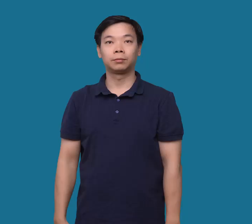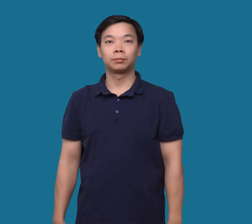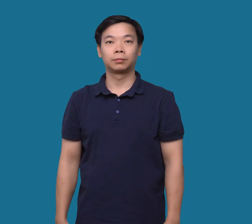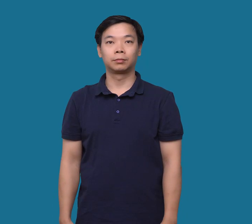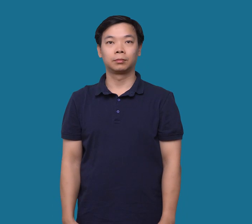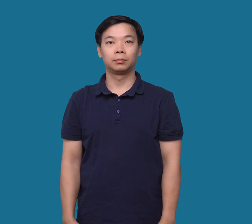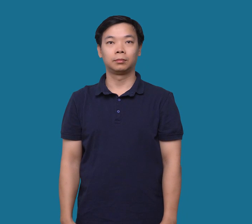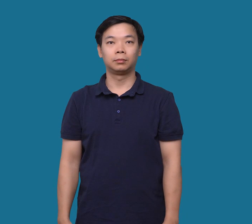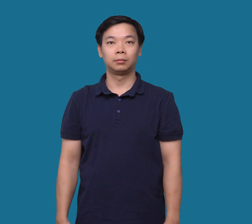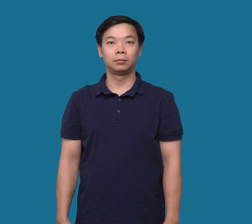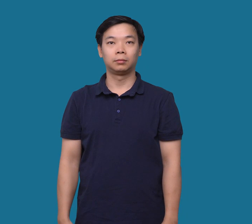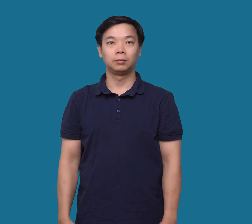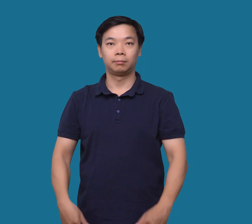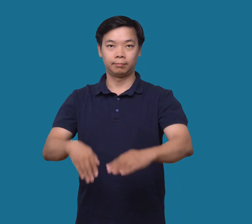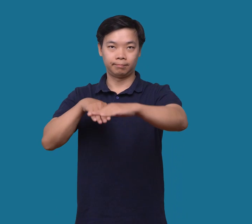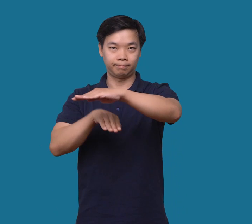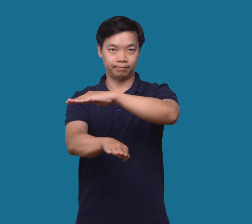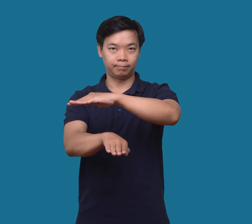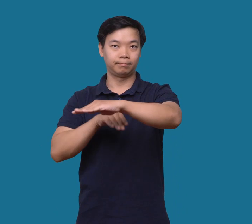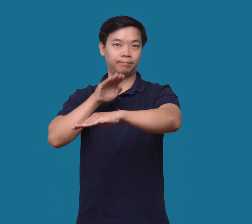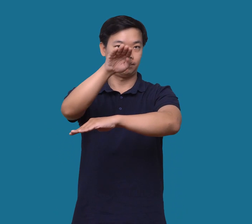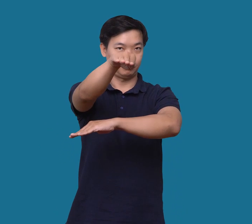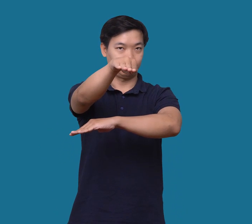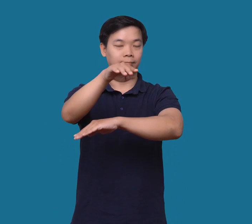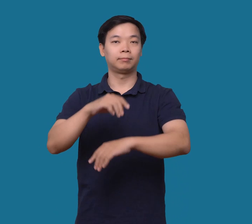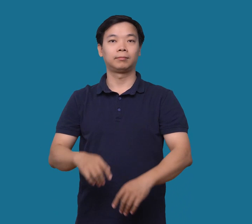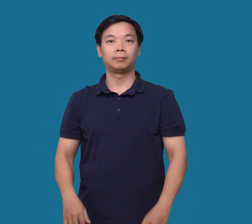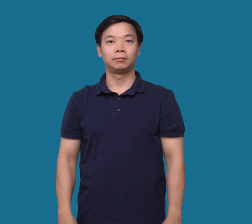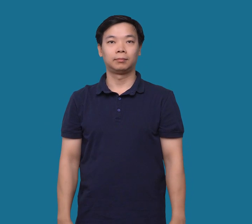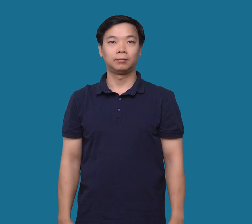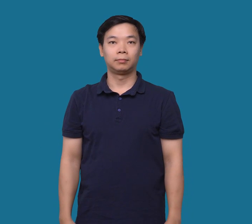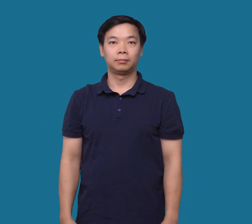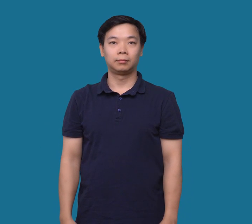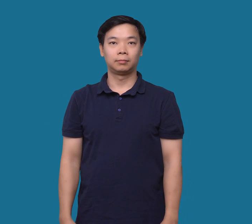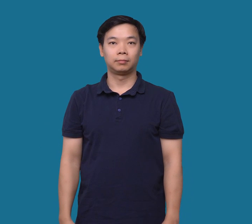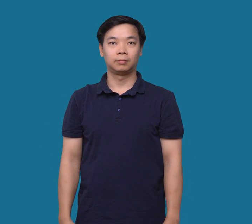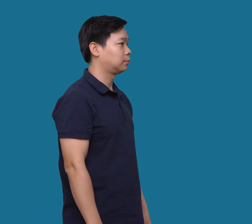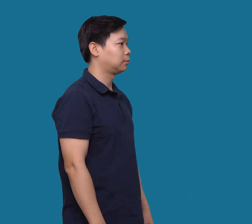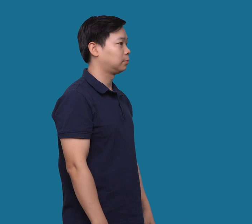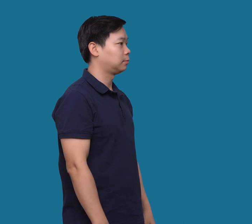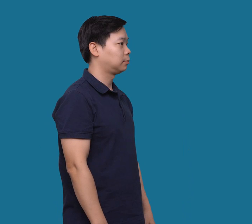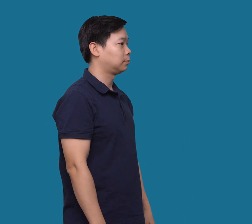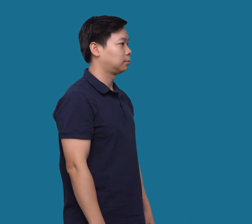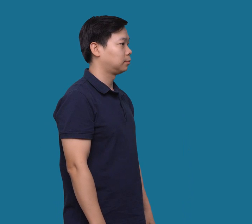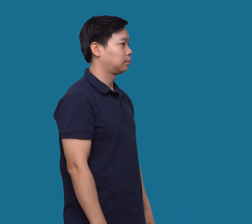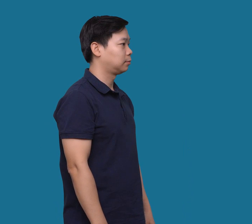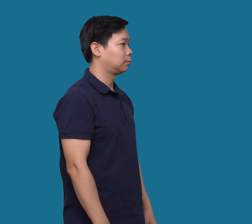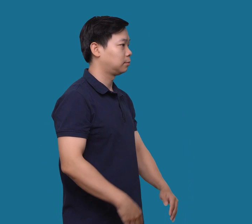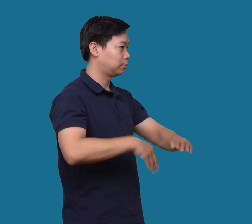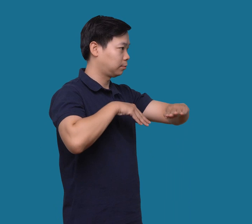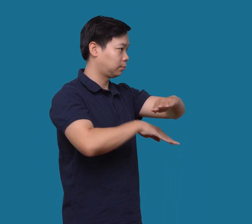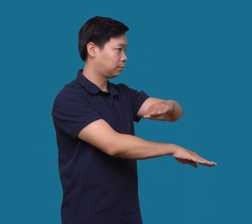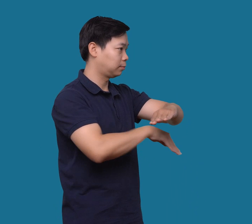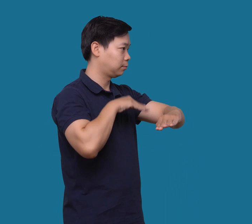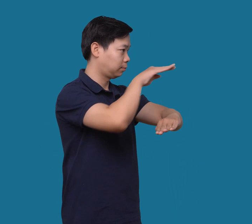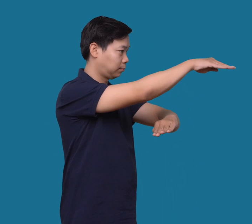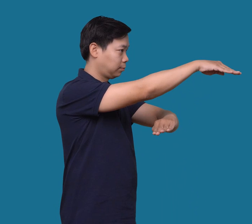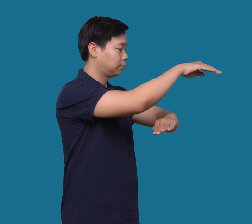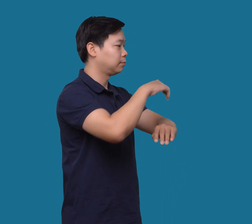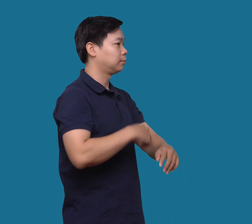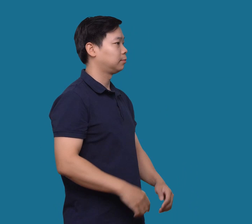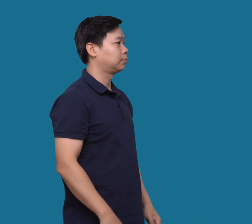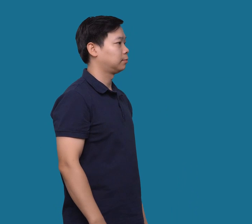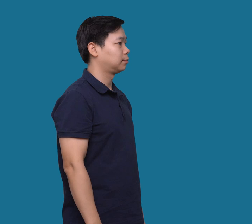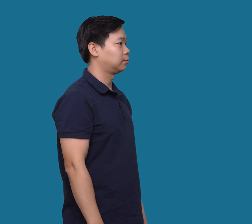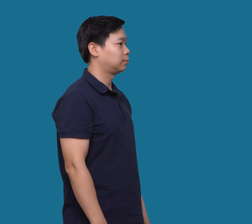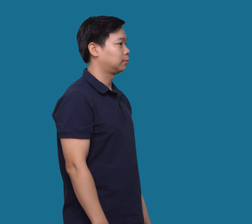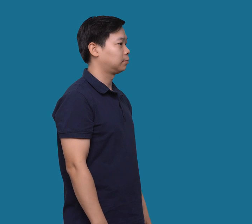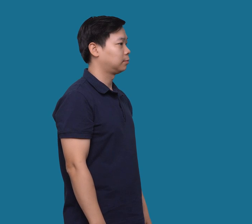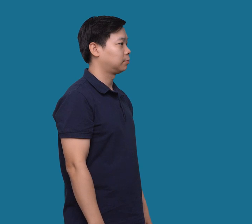trong ngoài